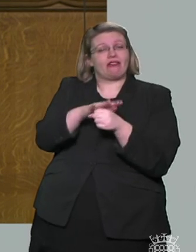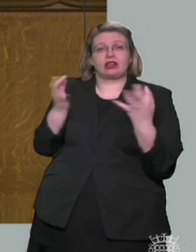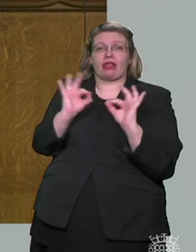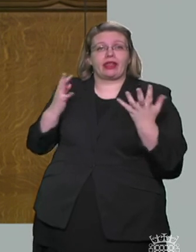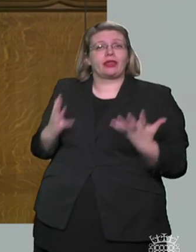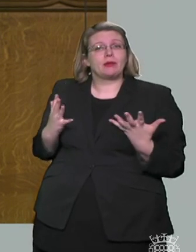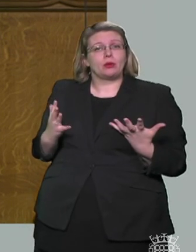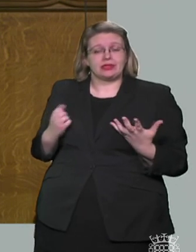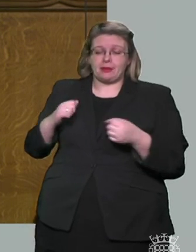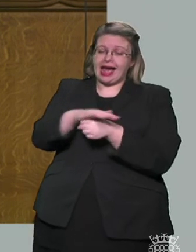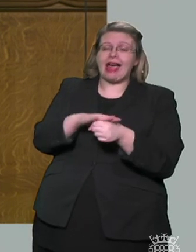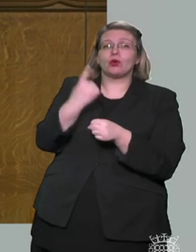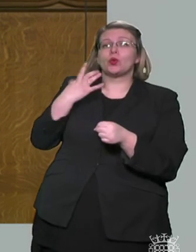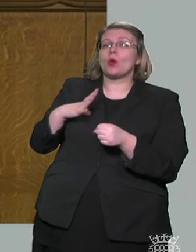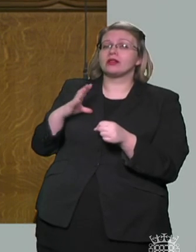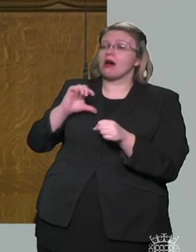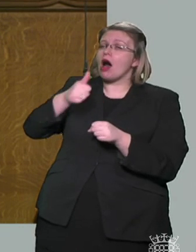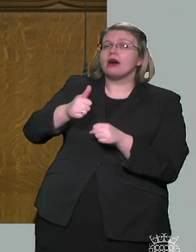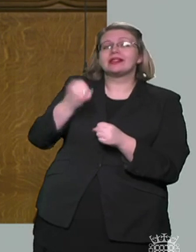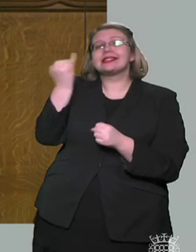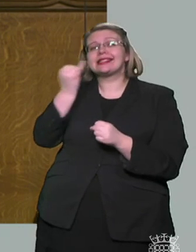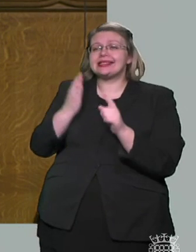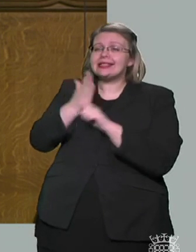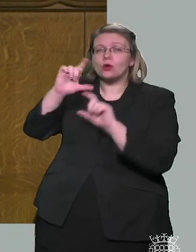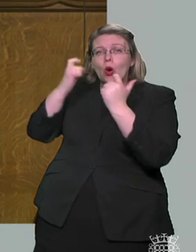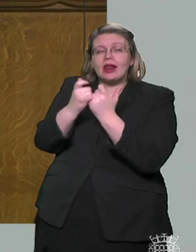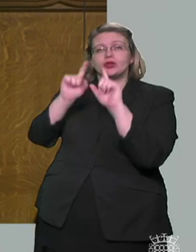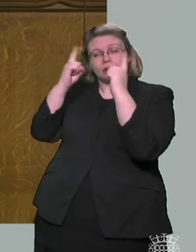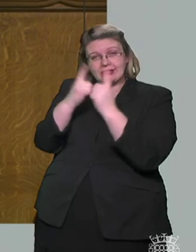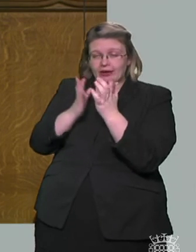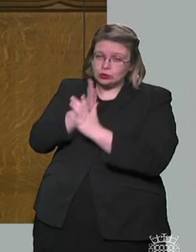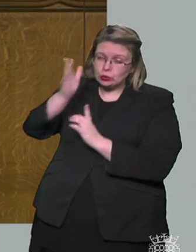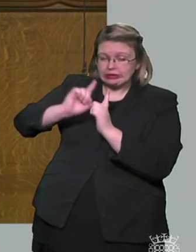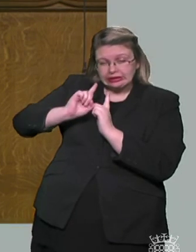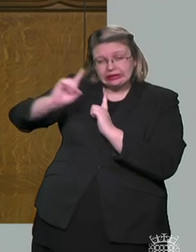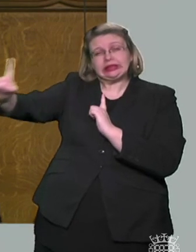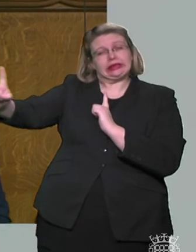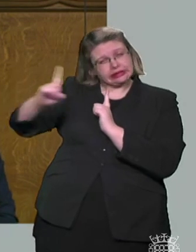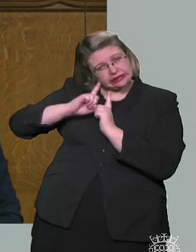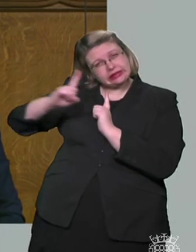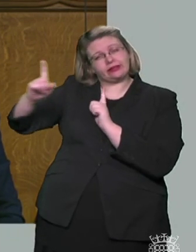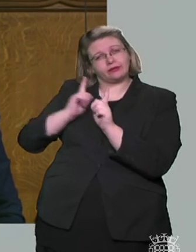Young people in my constituency have to travel long distances at considerable cost to access their education.